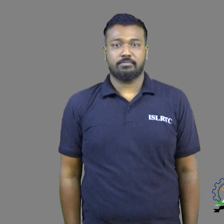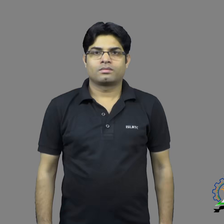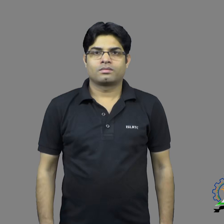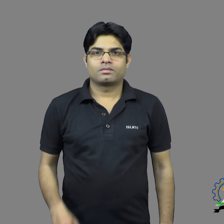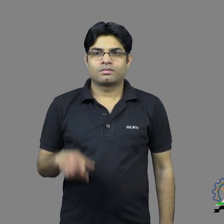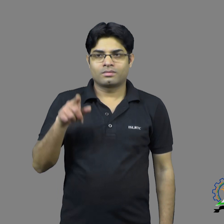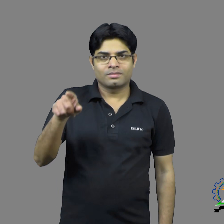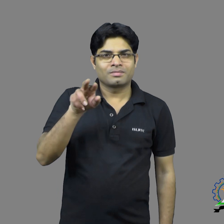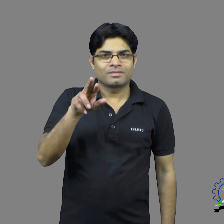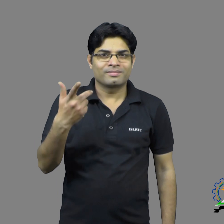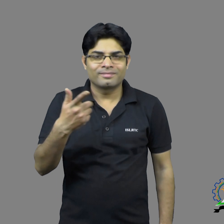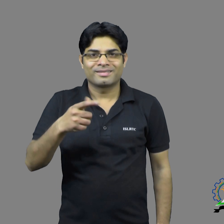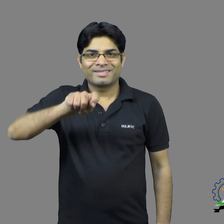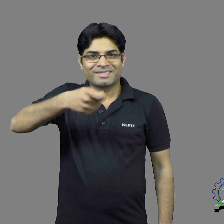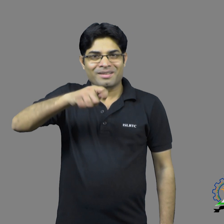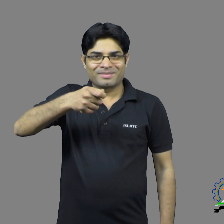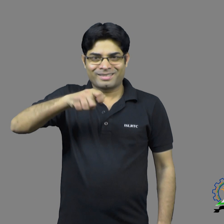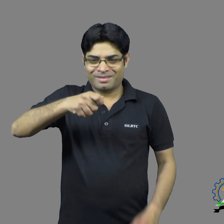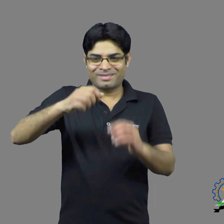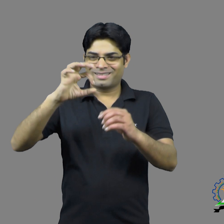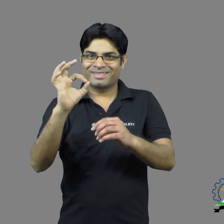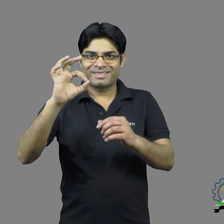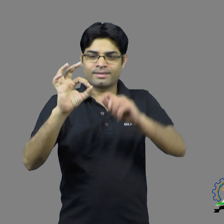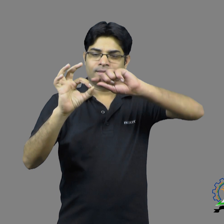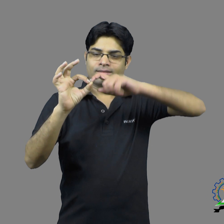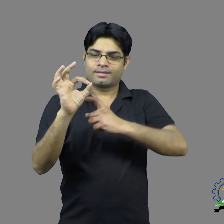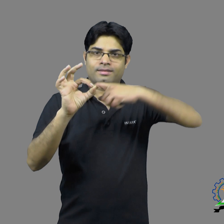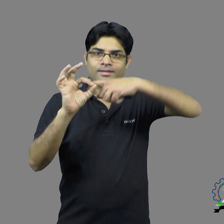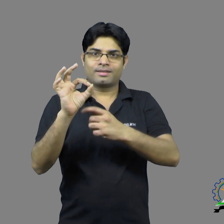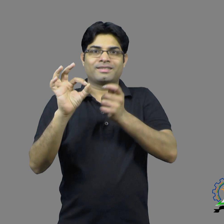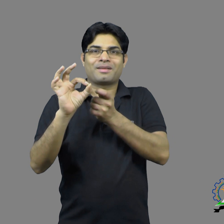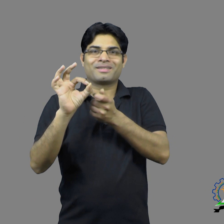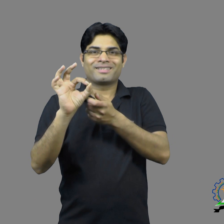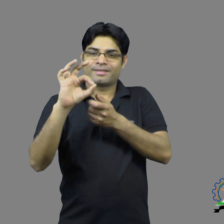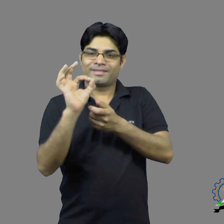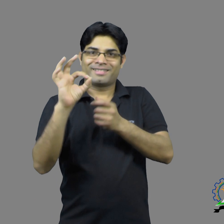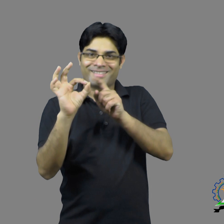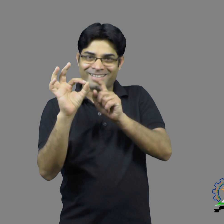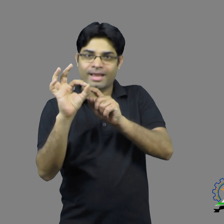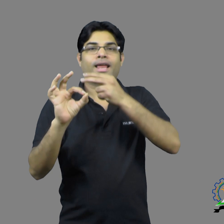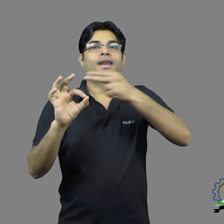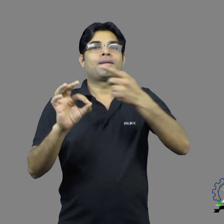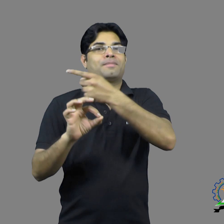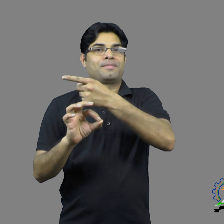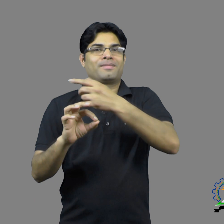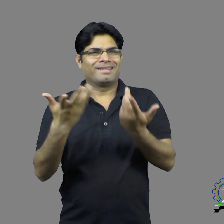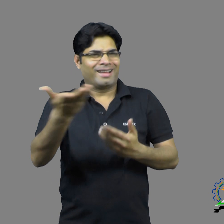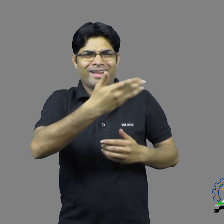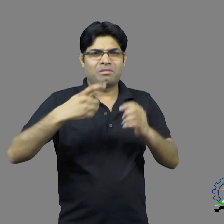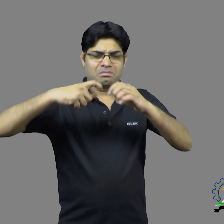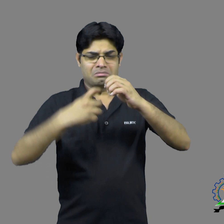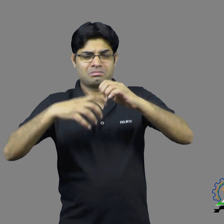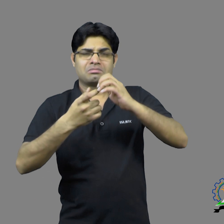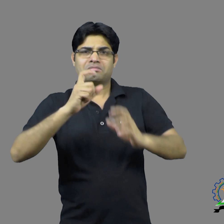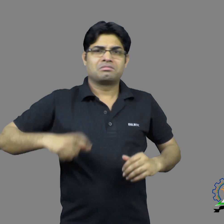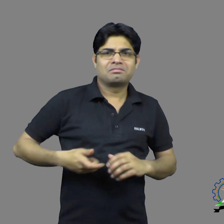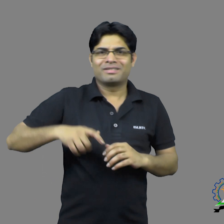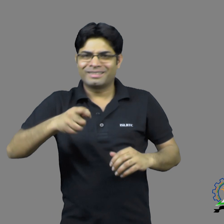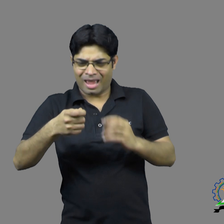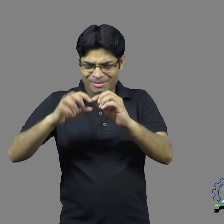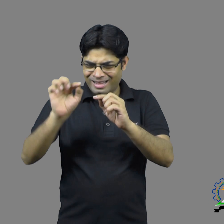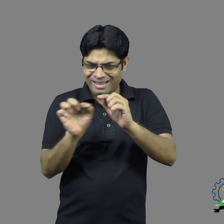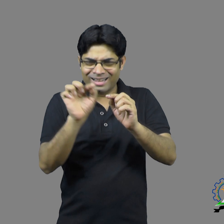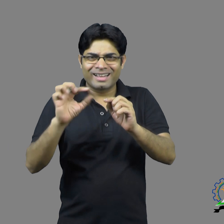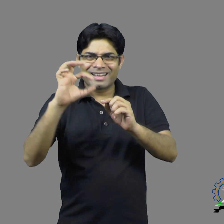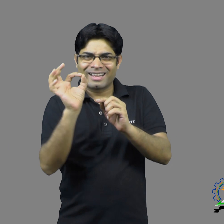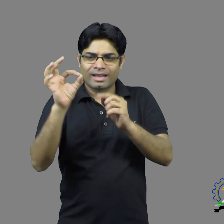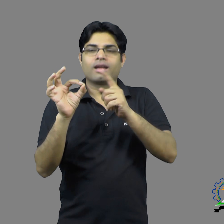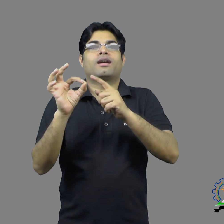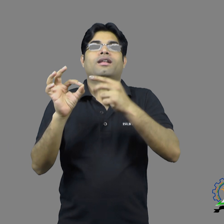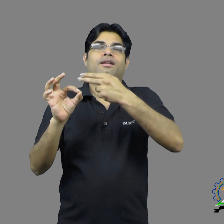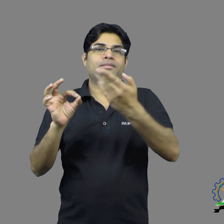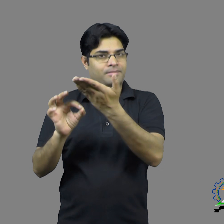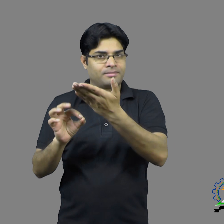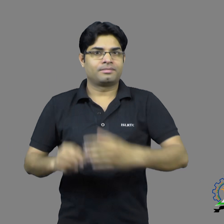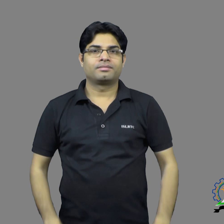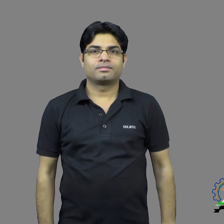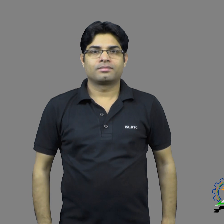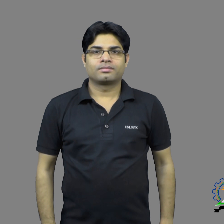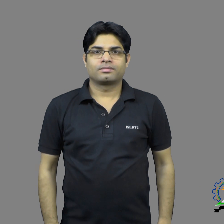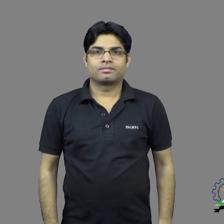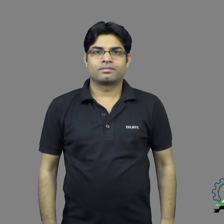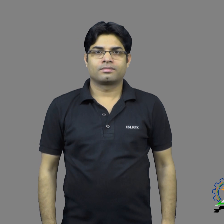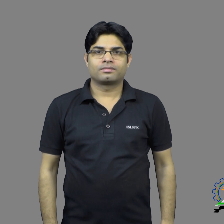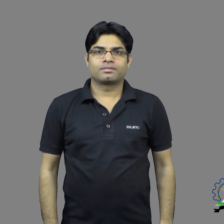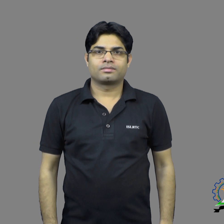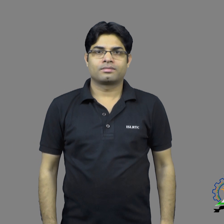Cotter ring